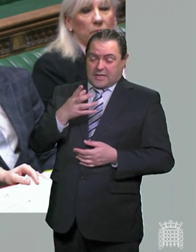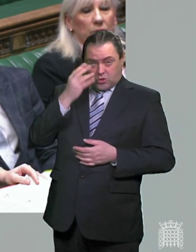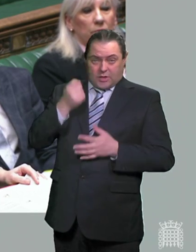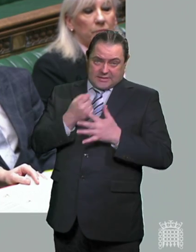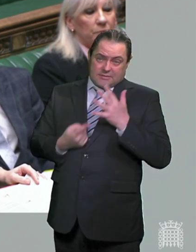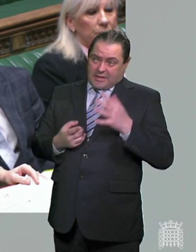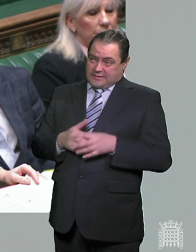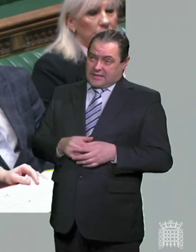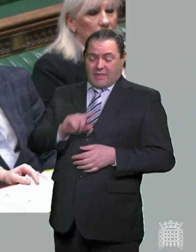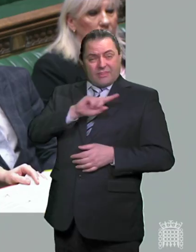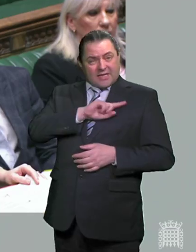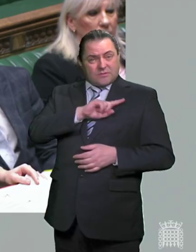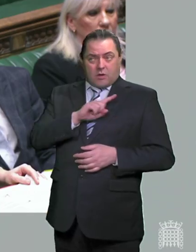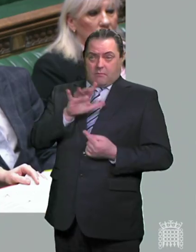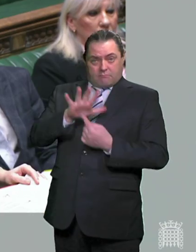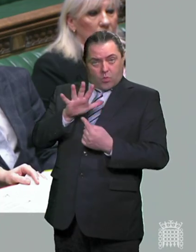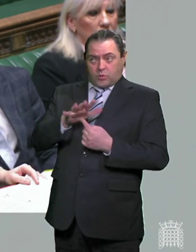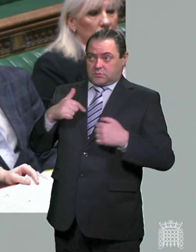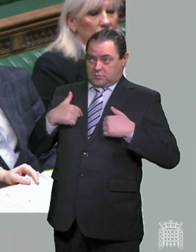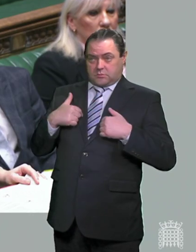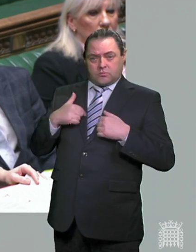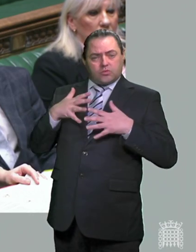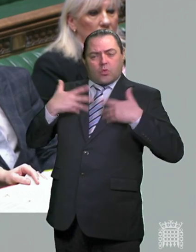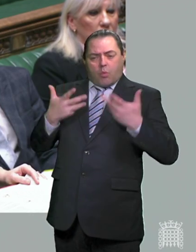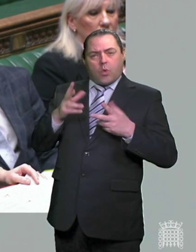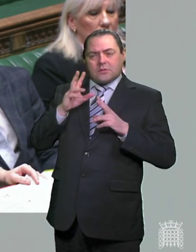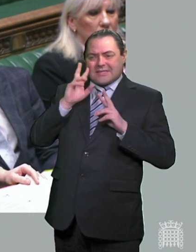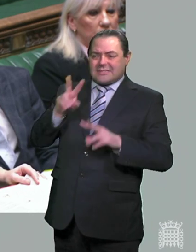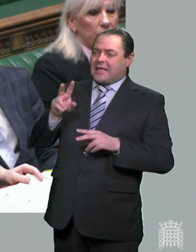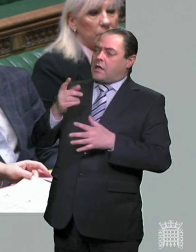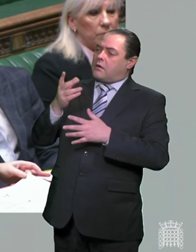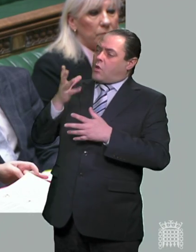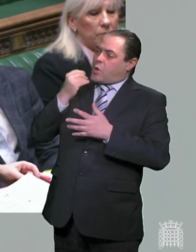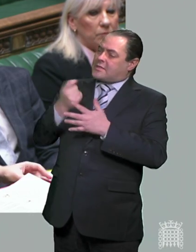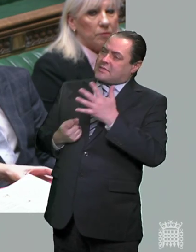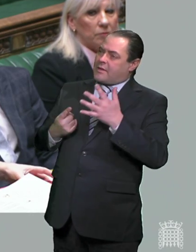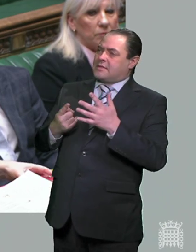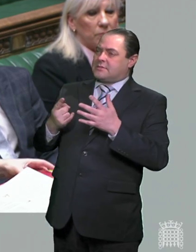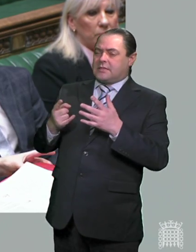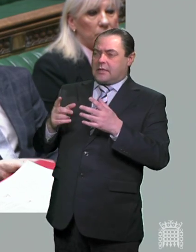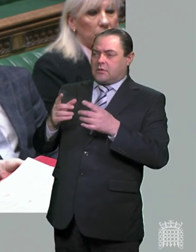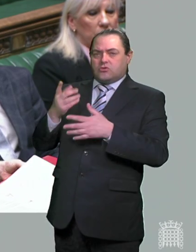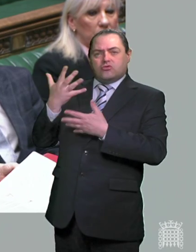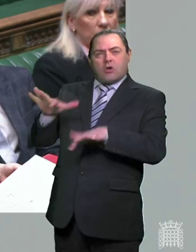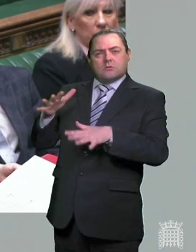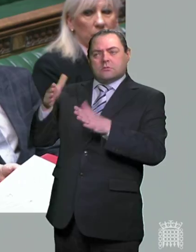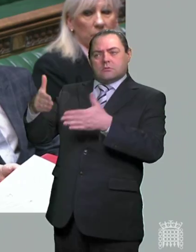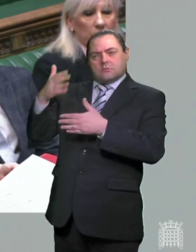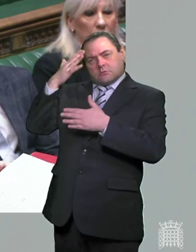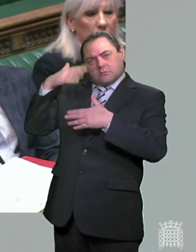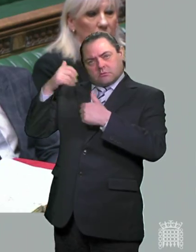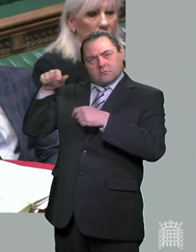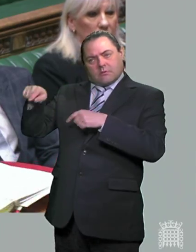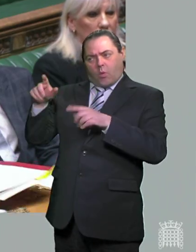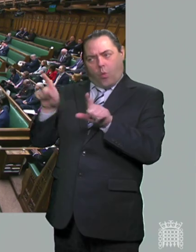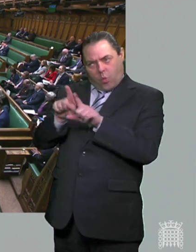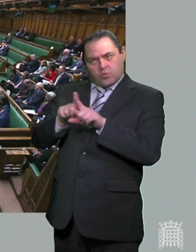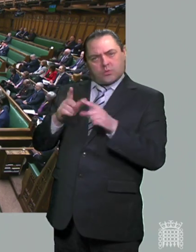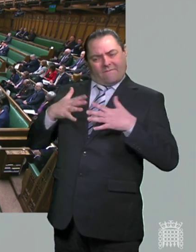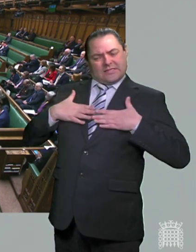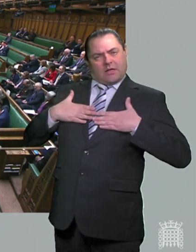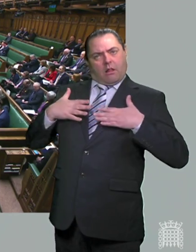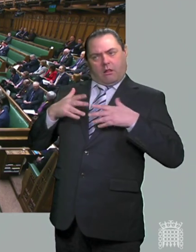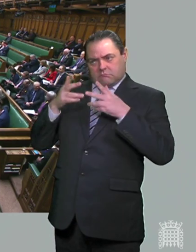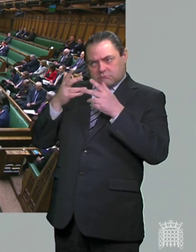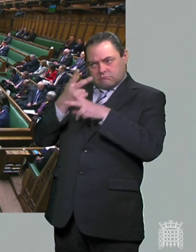It is crucial that we do not see people with a learning disability in isolation, and that we look after their physical health, as well as the conditions they suffer from.